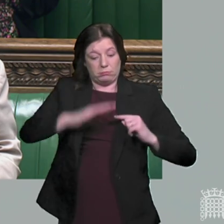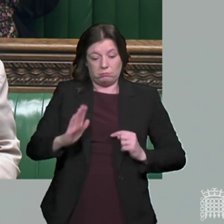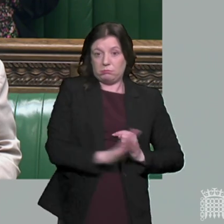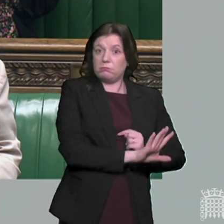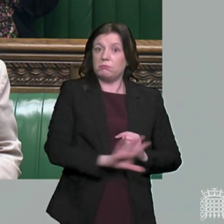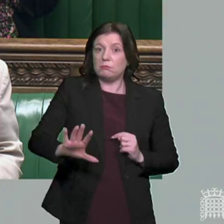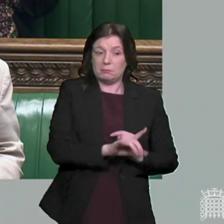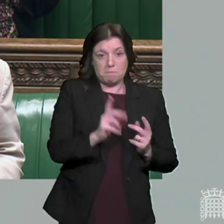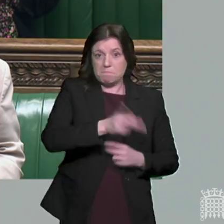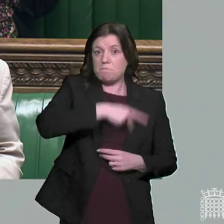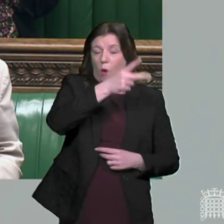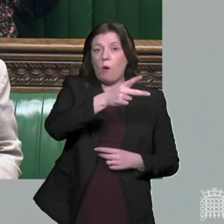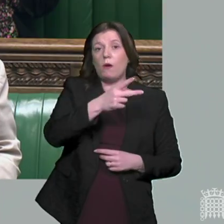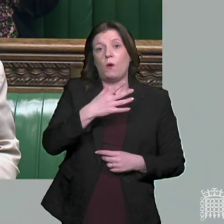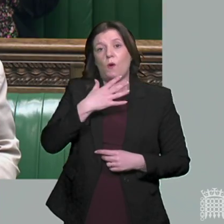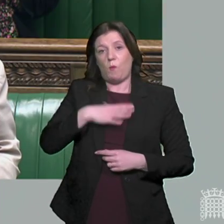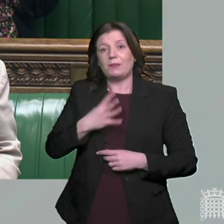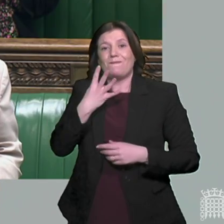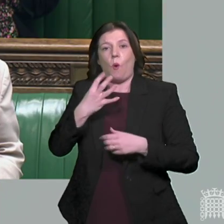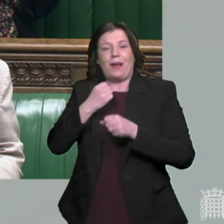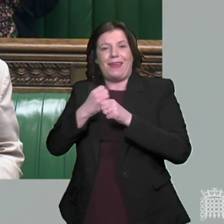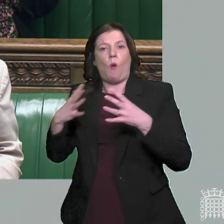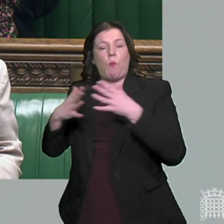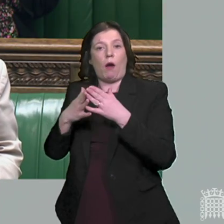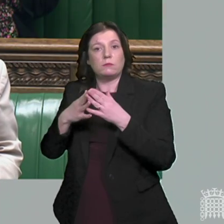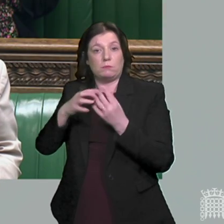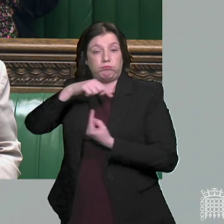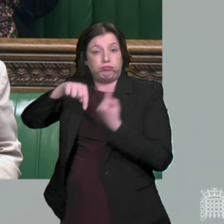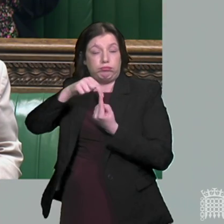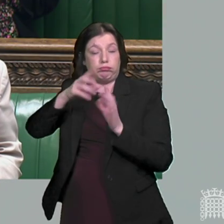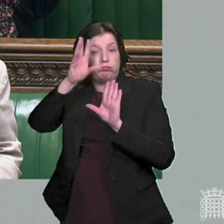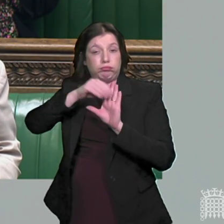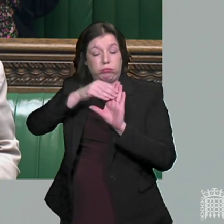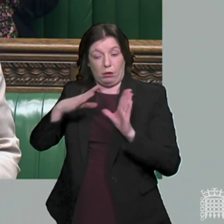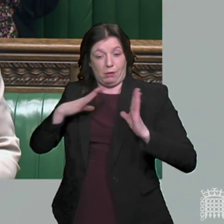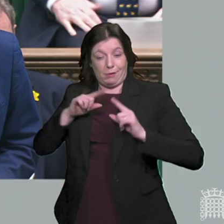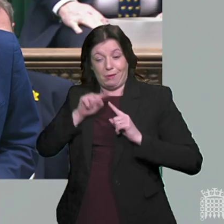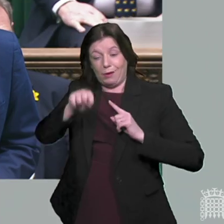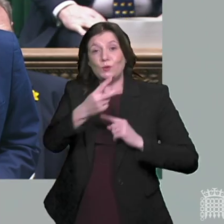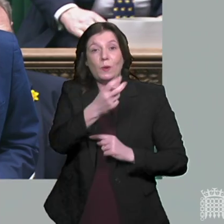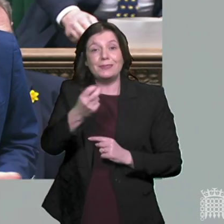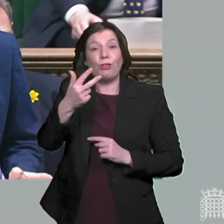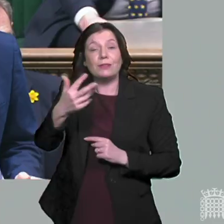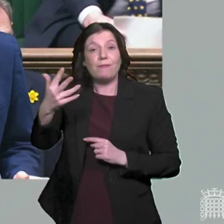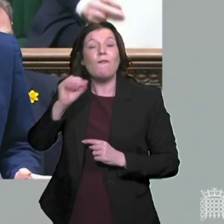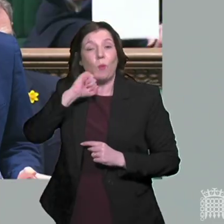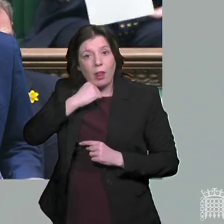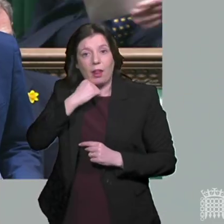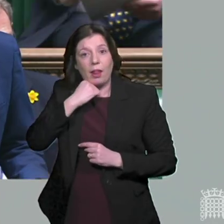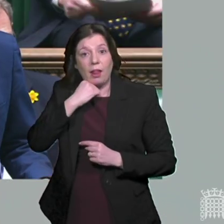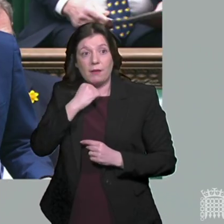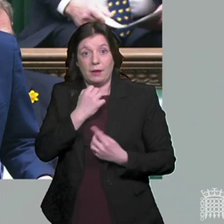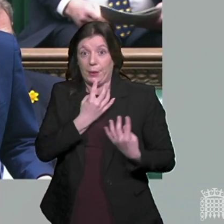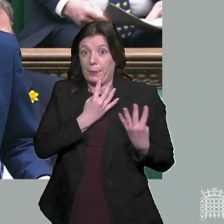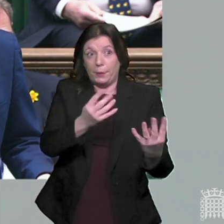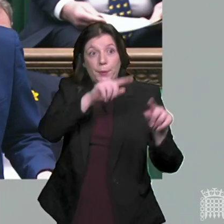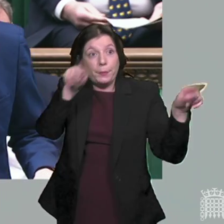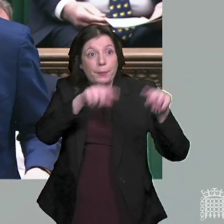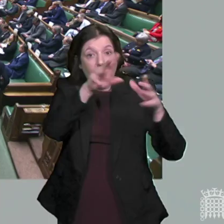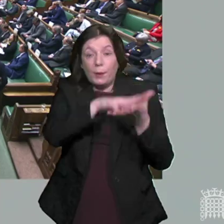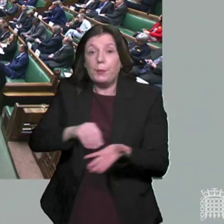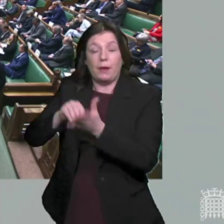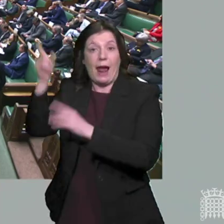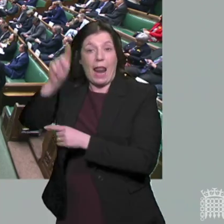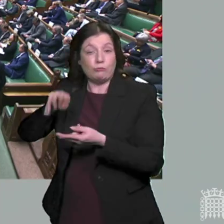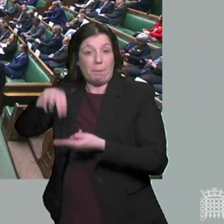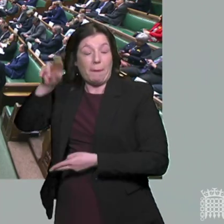There is an intention for 4 GW of power to be provided through the Celtic sea by 2035 and many more gigawatts in the future.